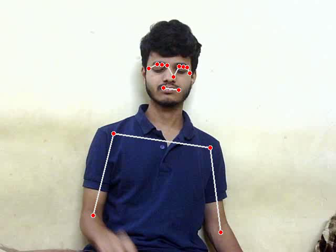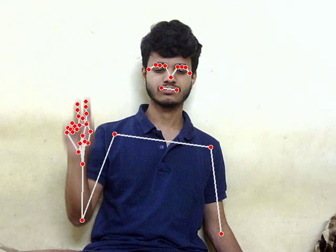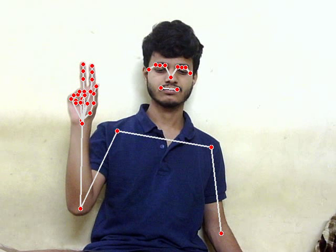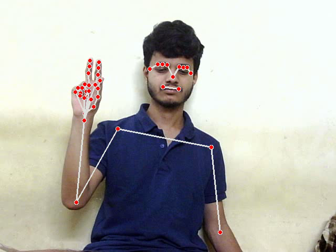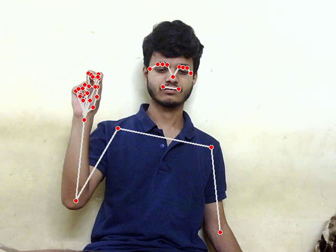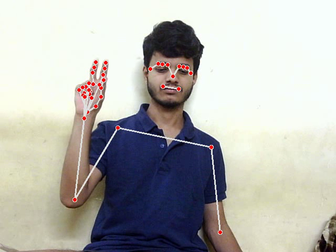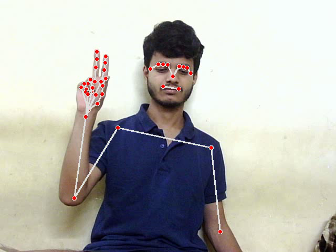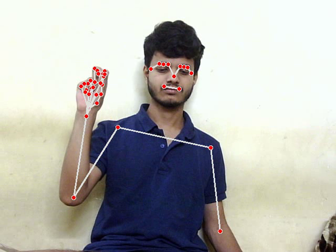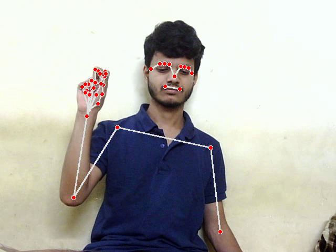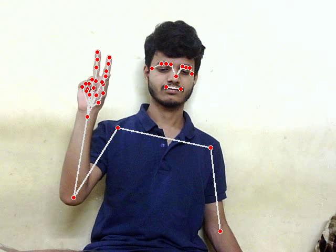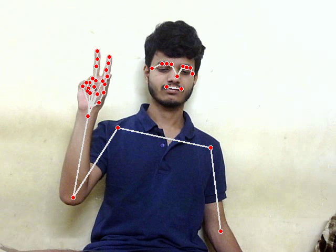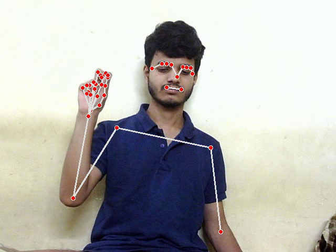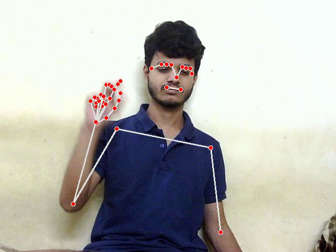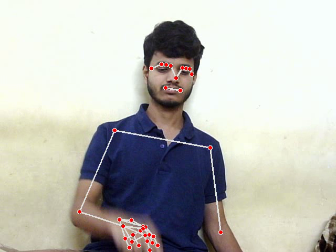no